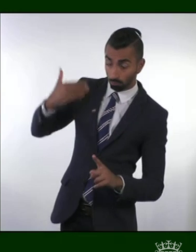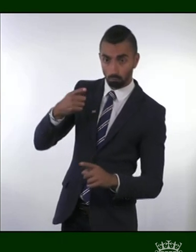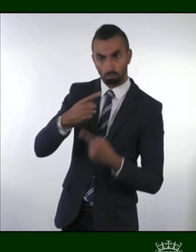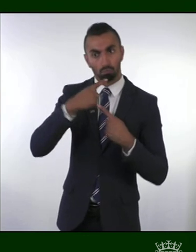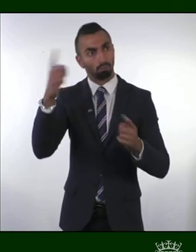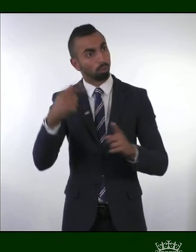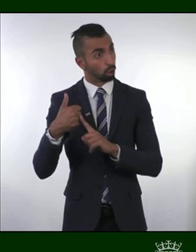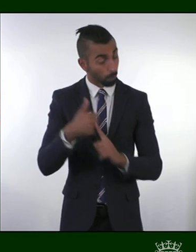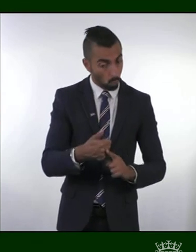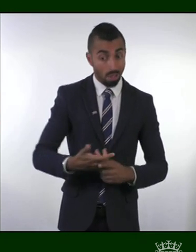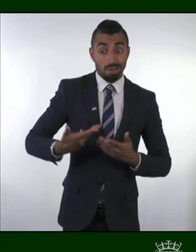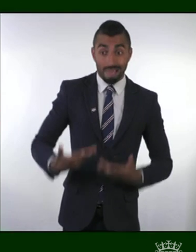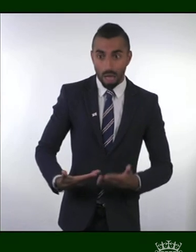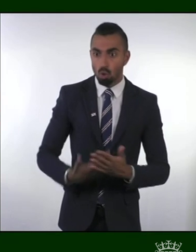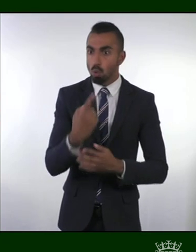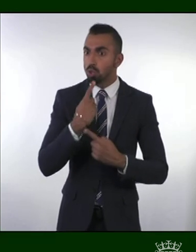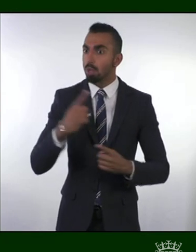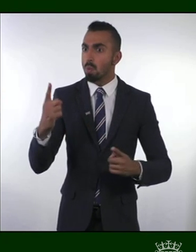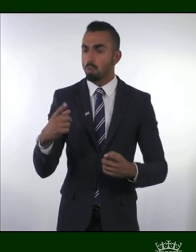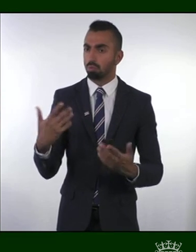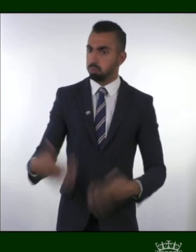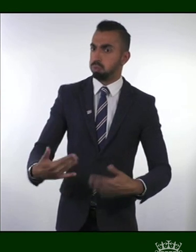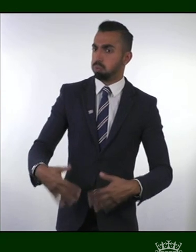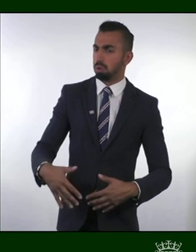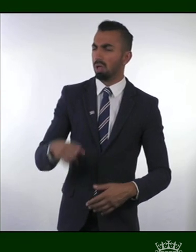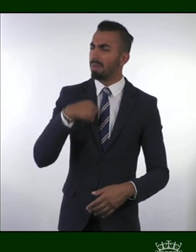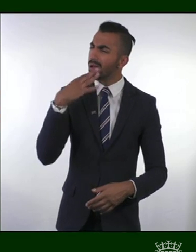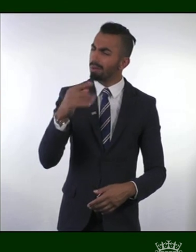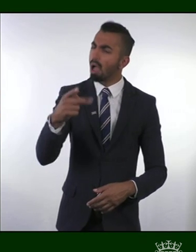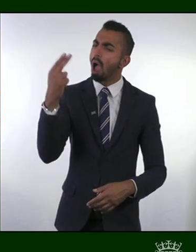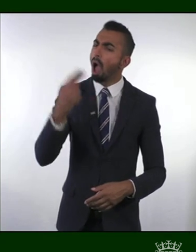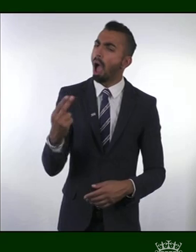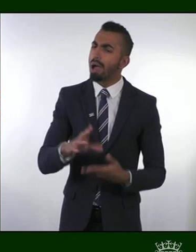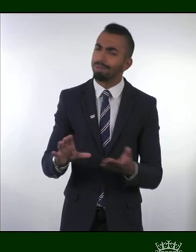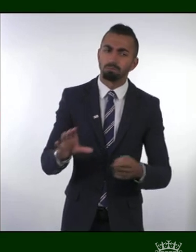Will the generous new arts funding be available to those in the live events industry?